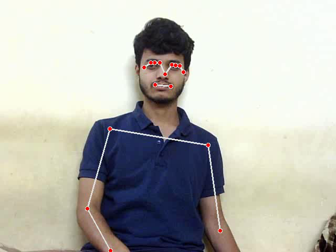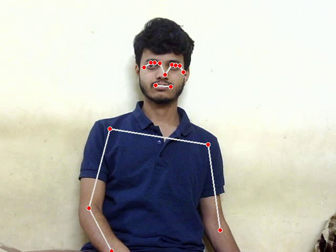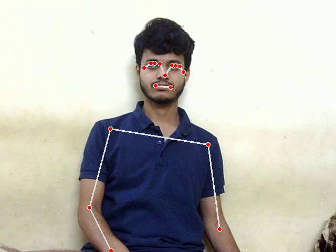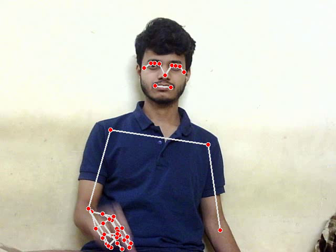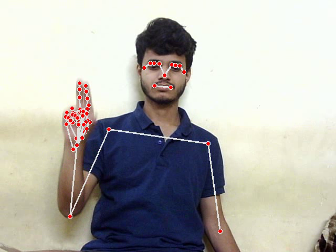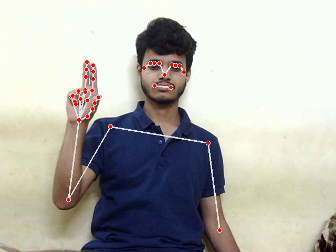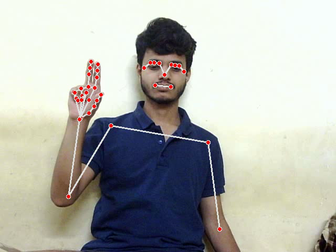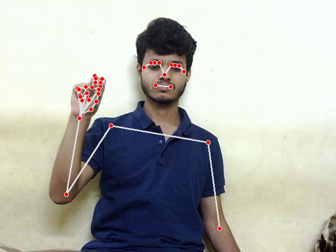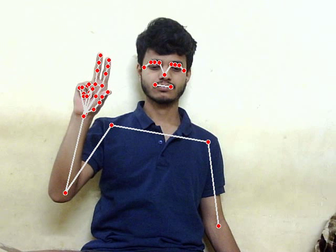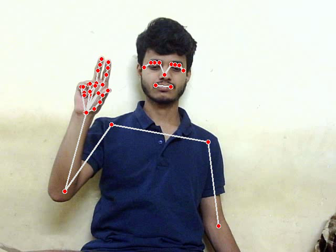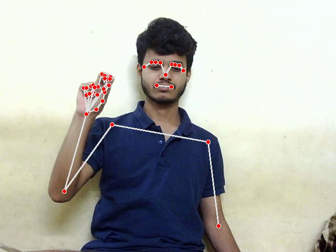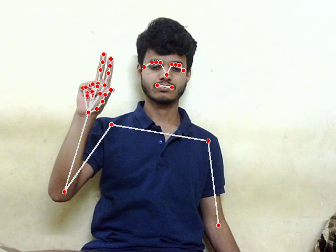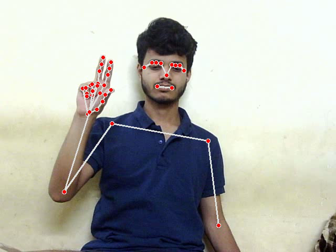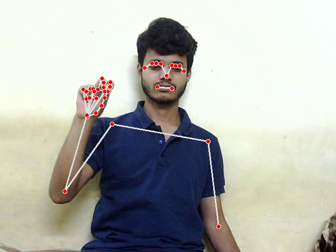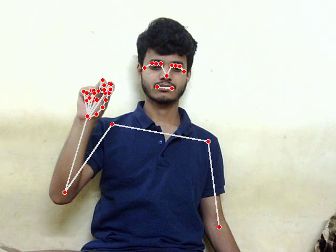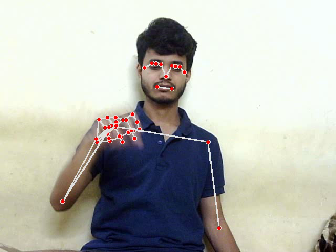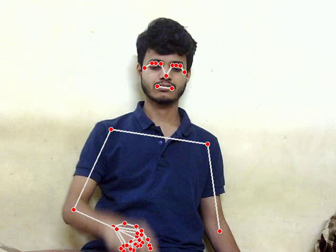no